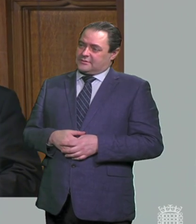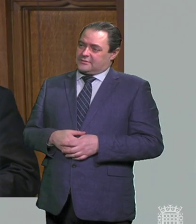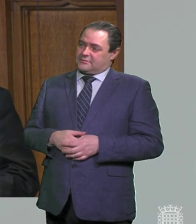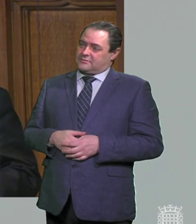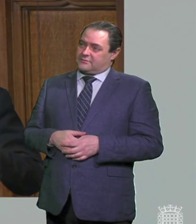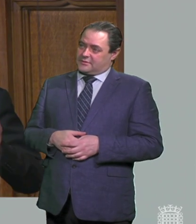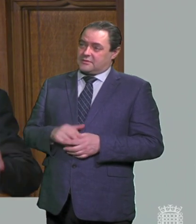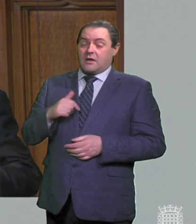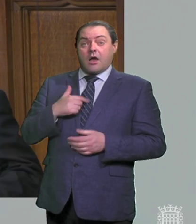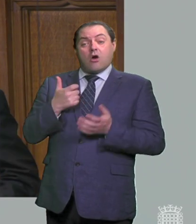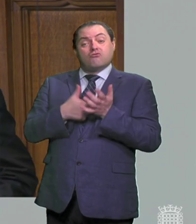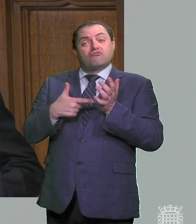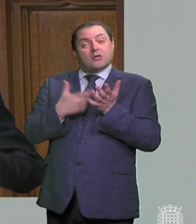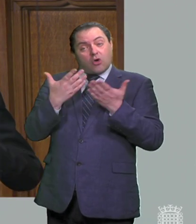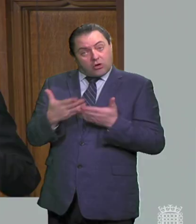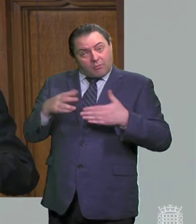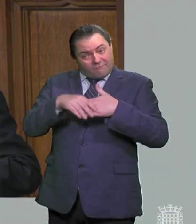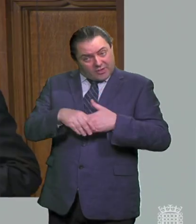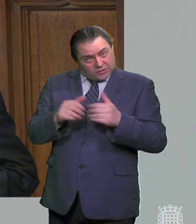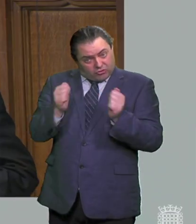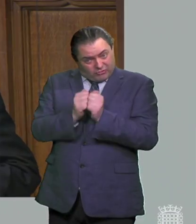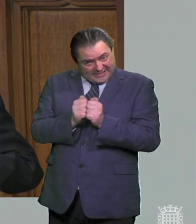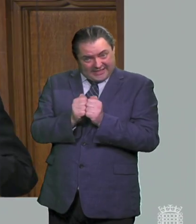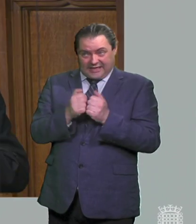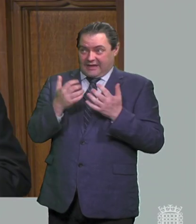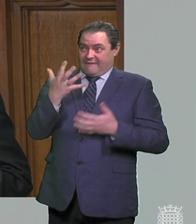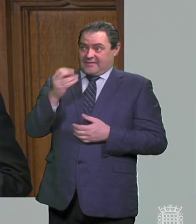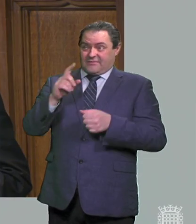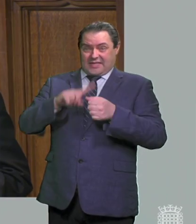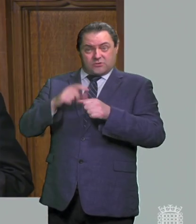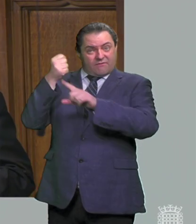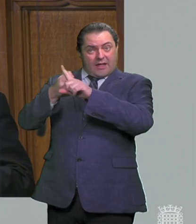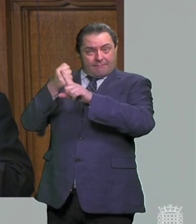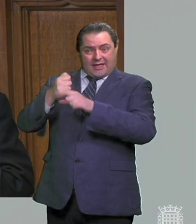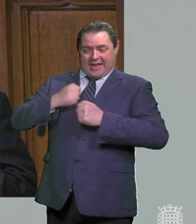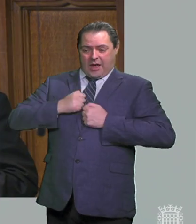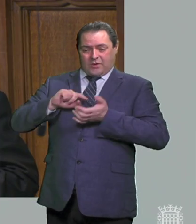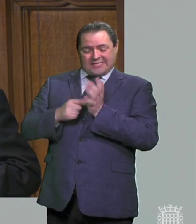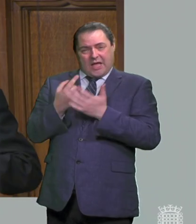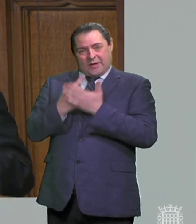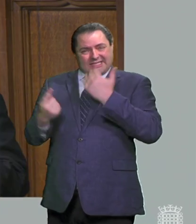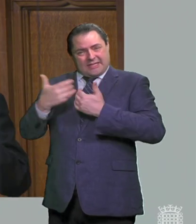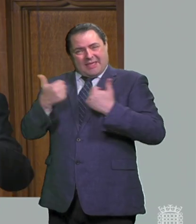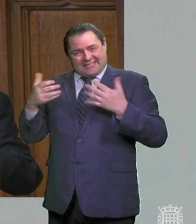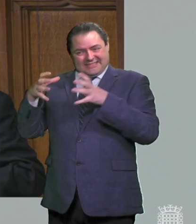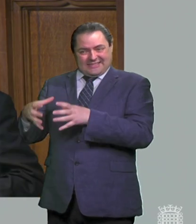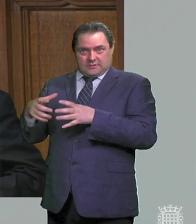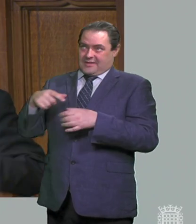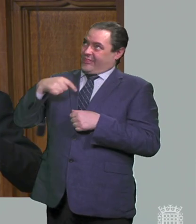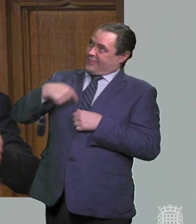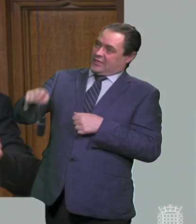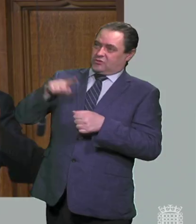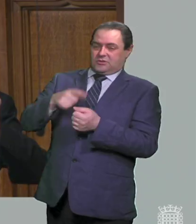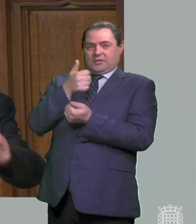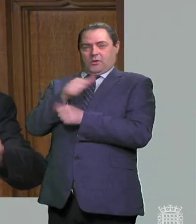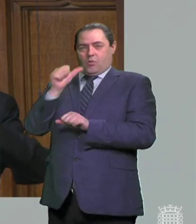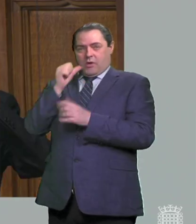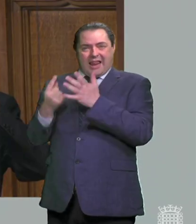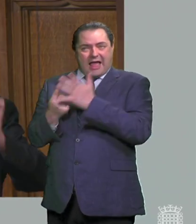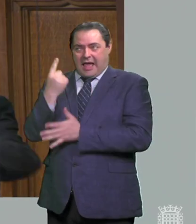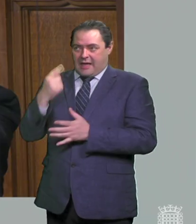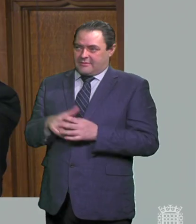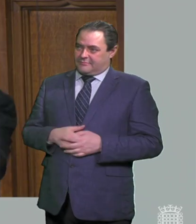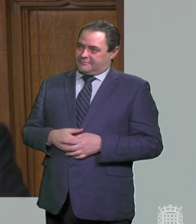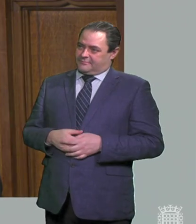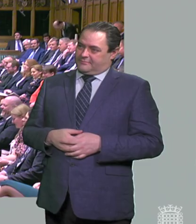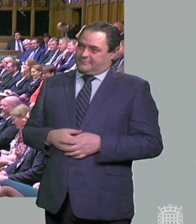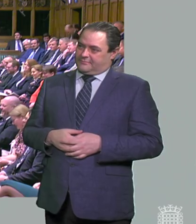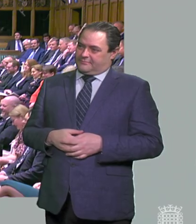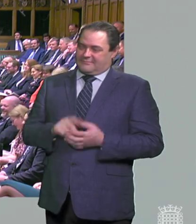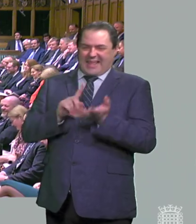Does my right honourable Friend agree that this, the 50th year of our campaign for our town’s independence, is the year to get Lexit done?